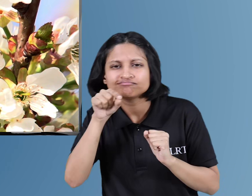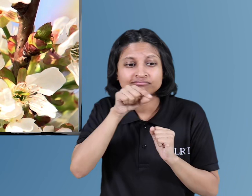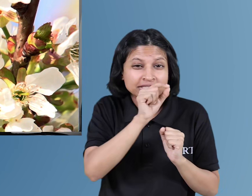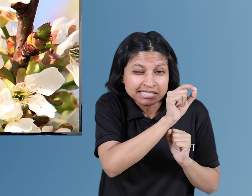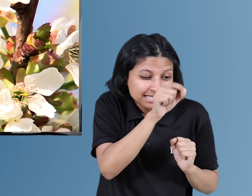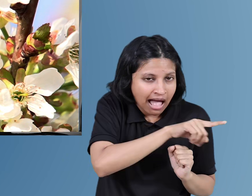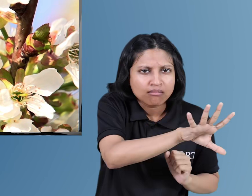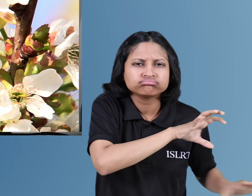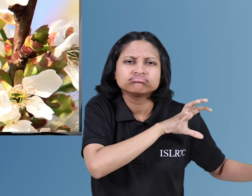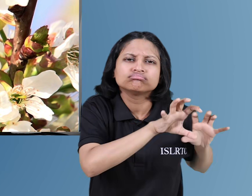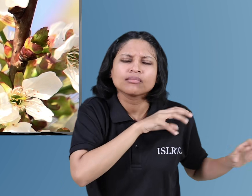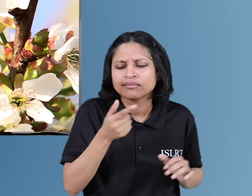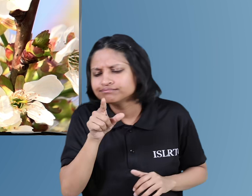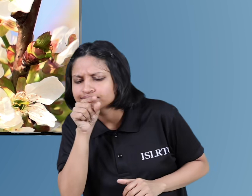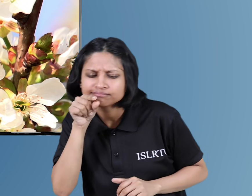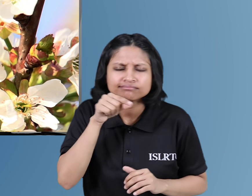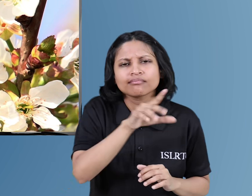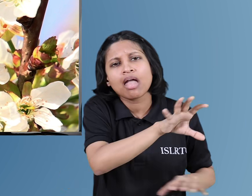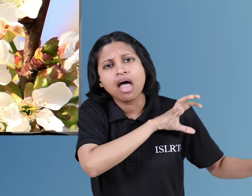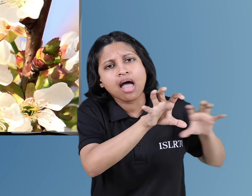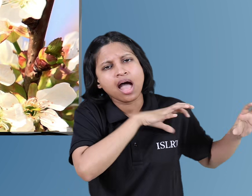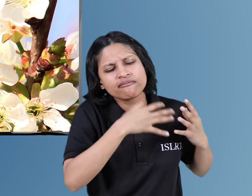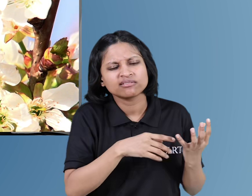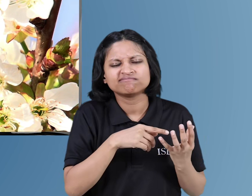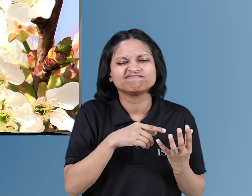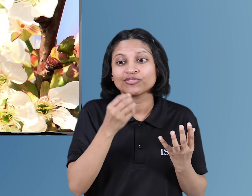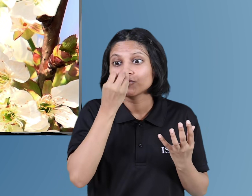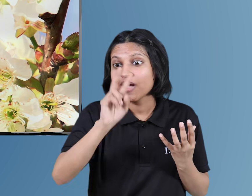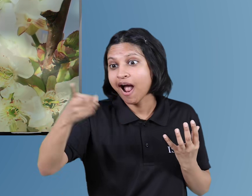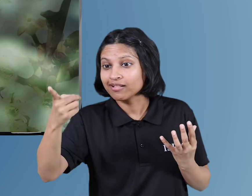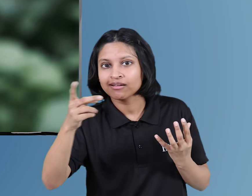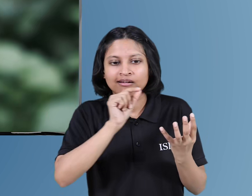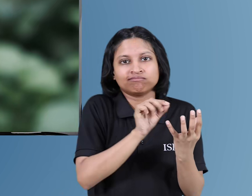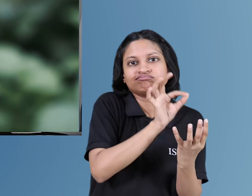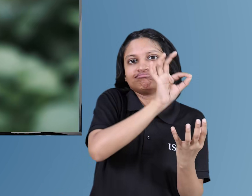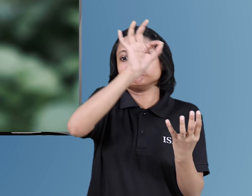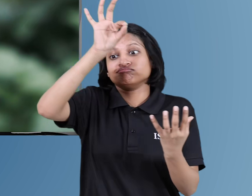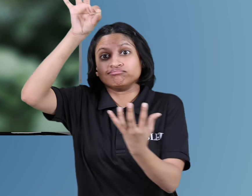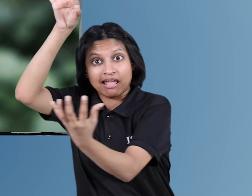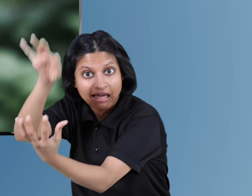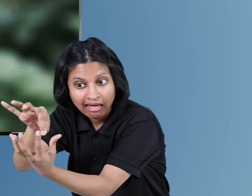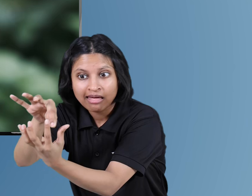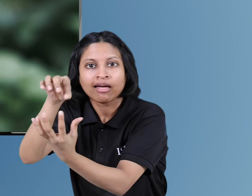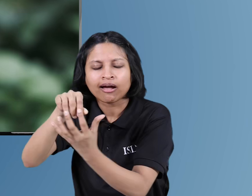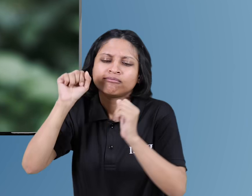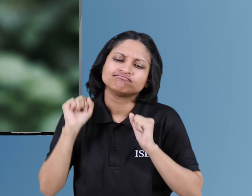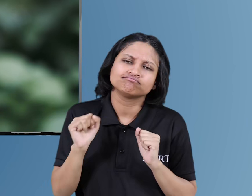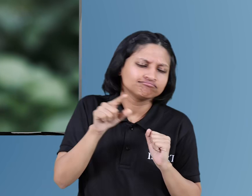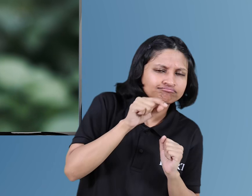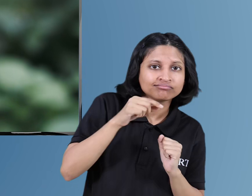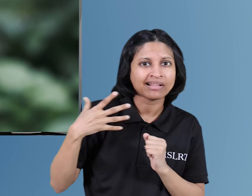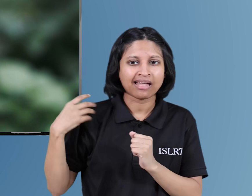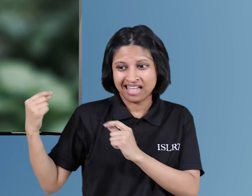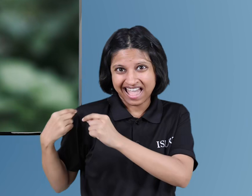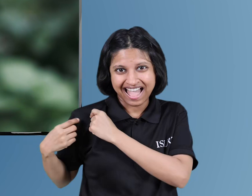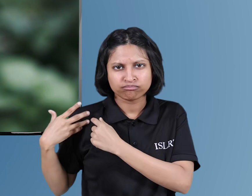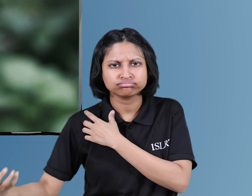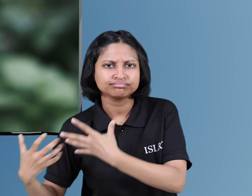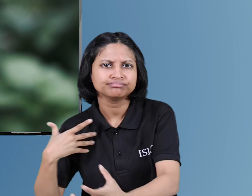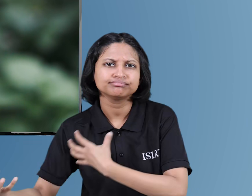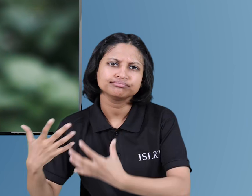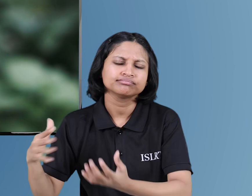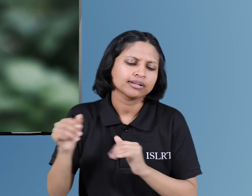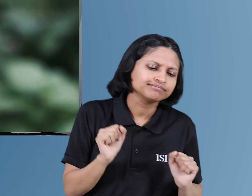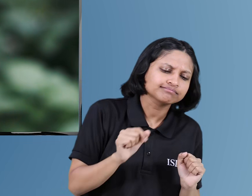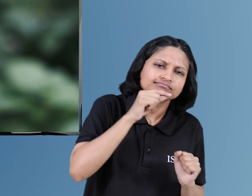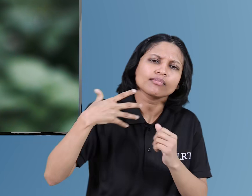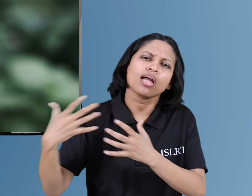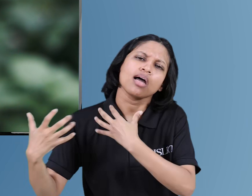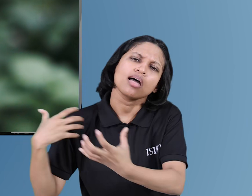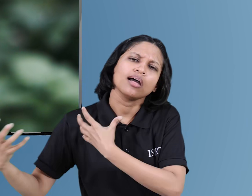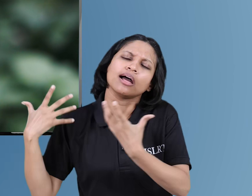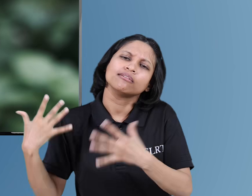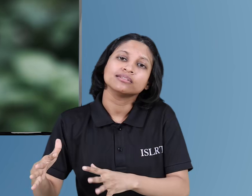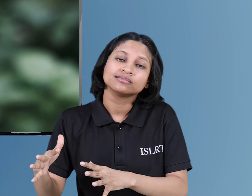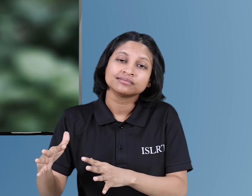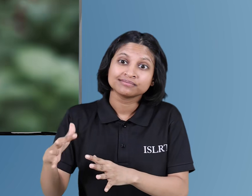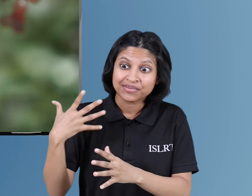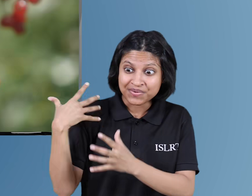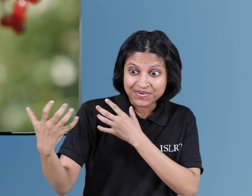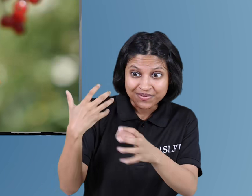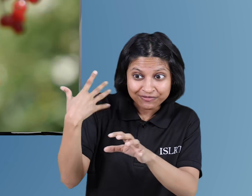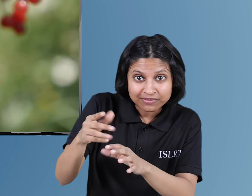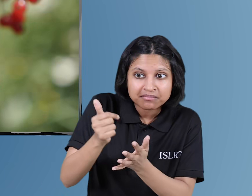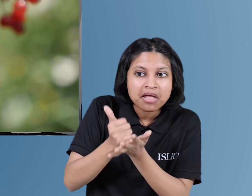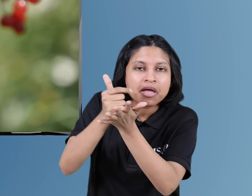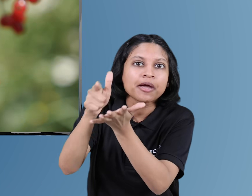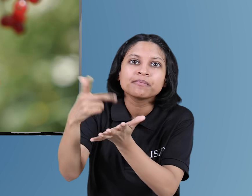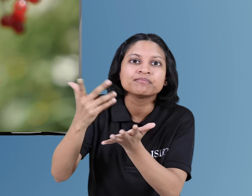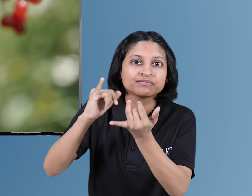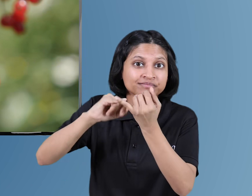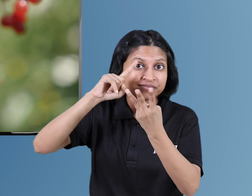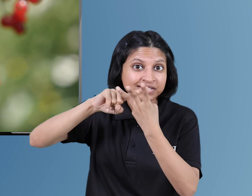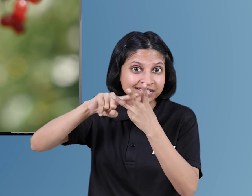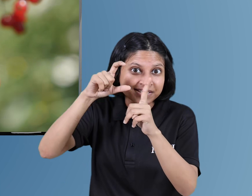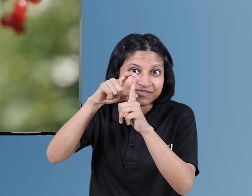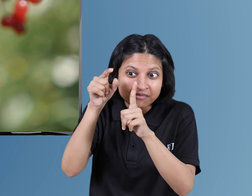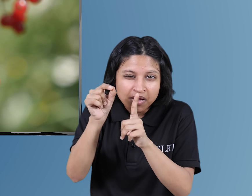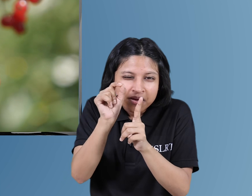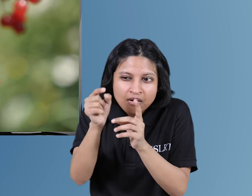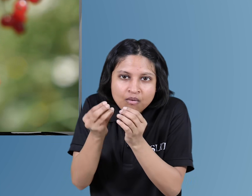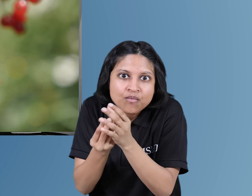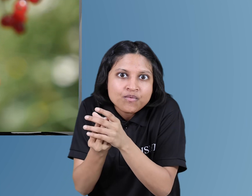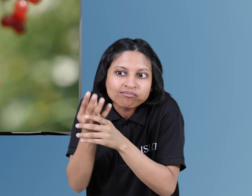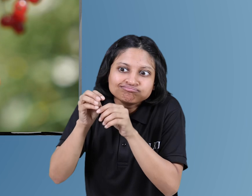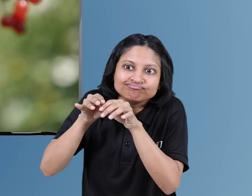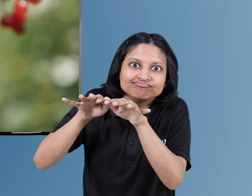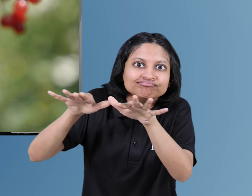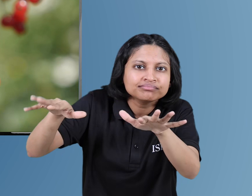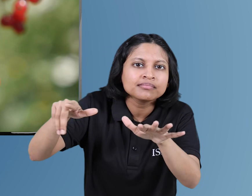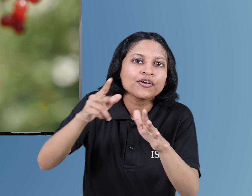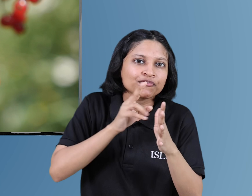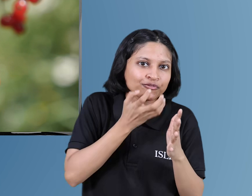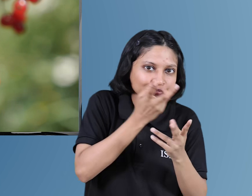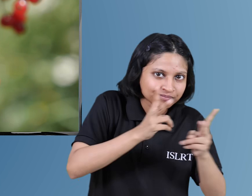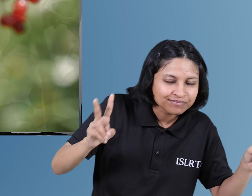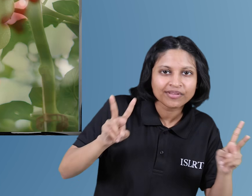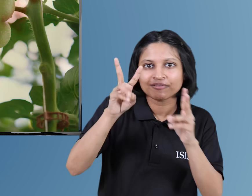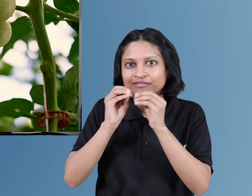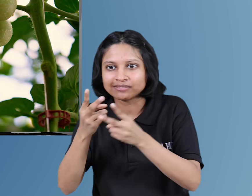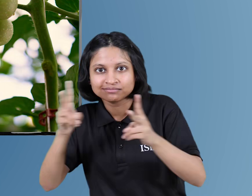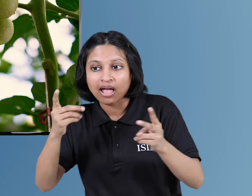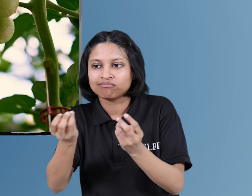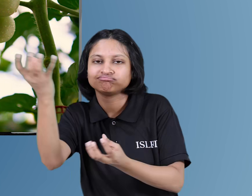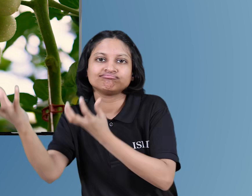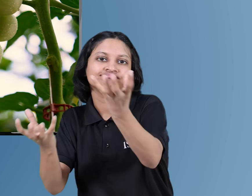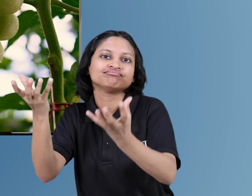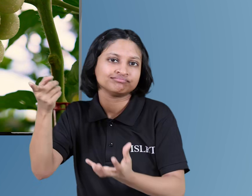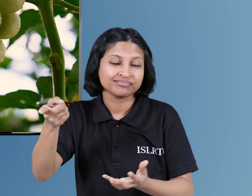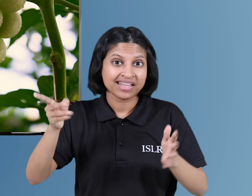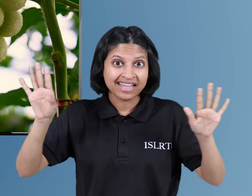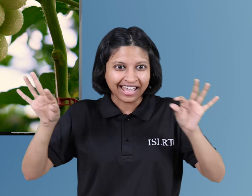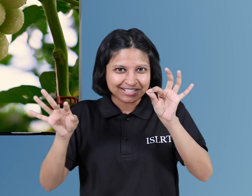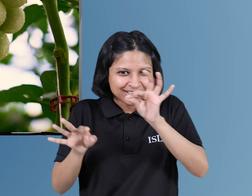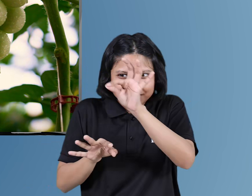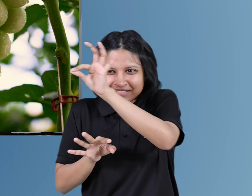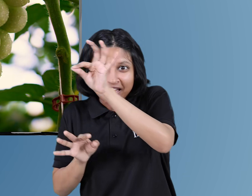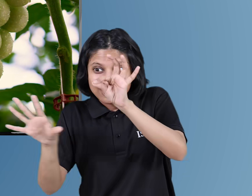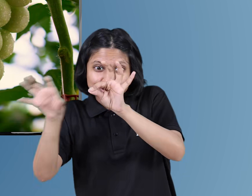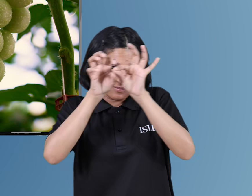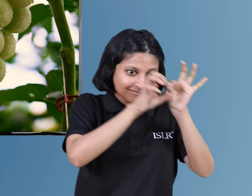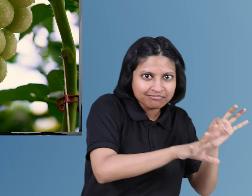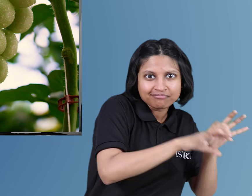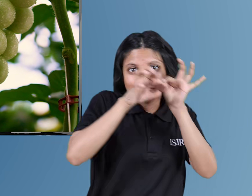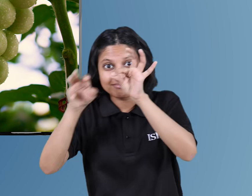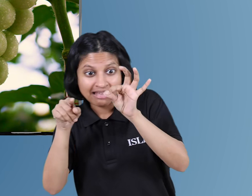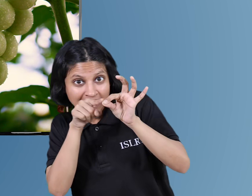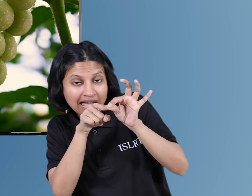it transfers this pollen it carried from the first flower. This transferred pollen helps the second flower produce seeds, or vegetables. In this process, the insect acts as a pollinator.